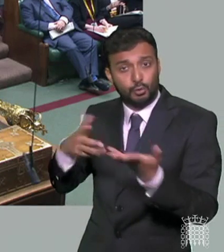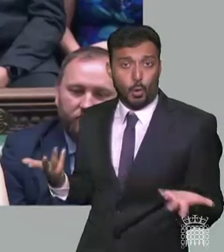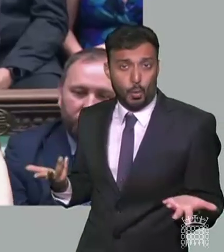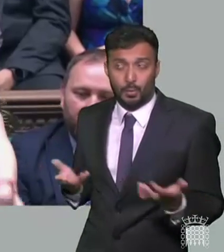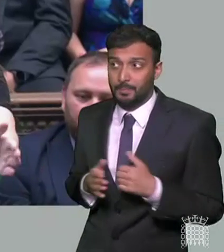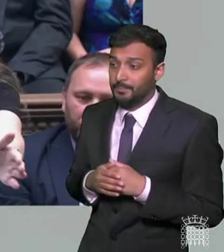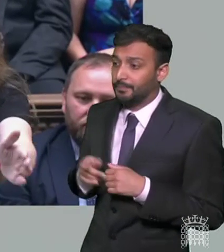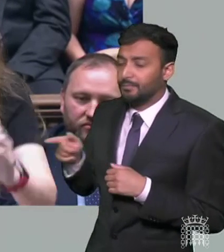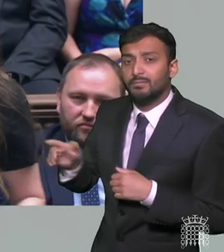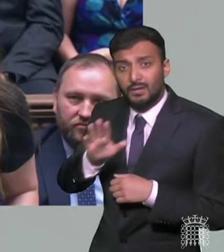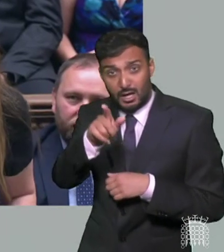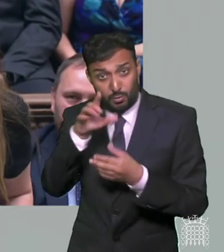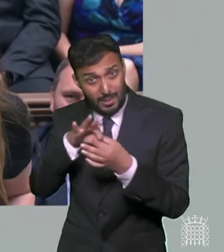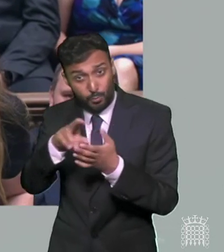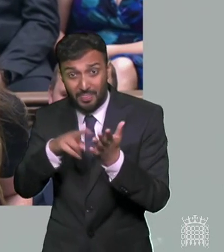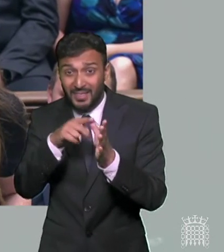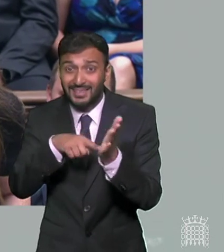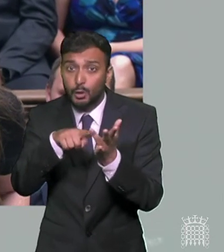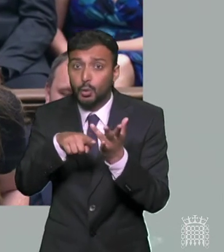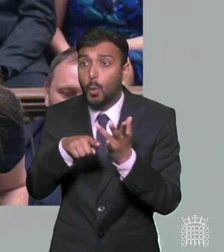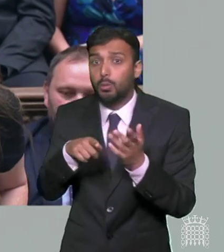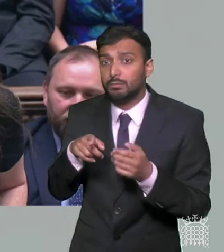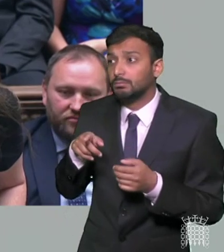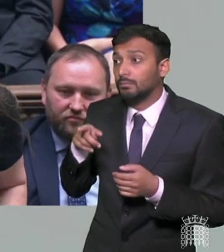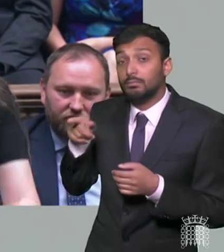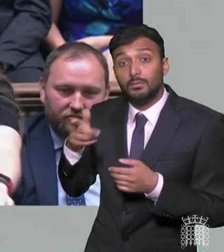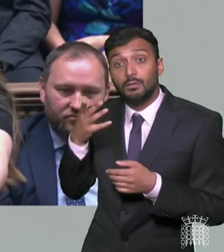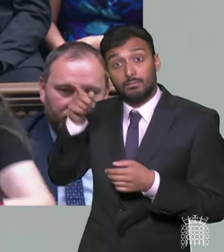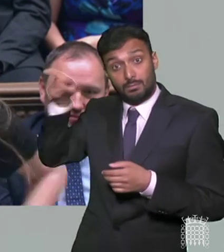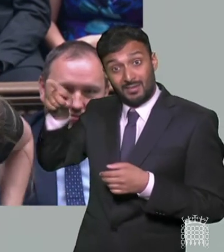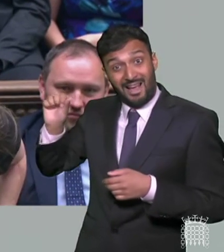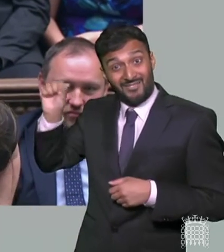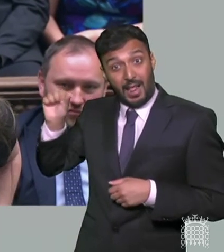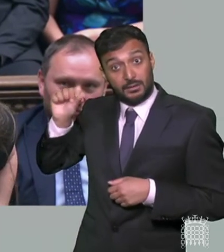Talking about NATO, where was the right honourable Gentleman during the situation in Afghanistan?